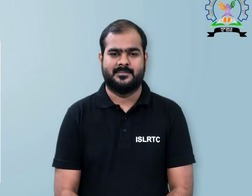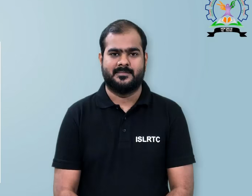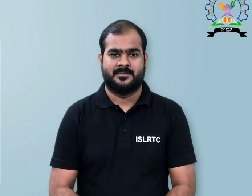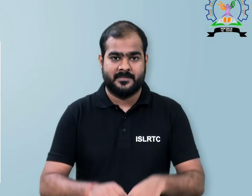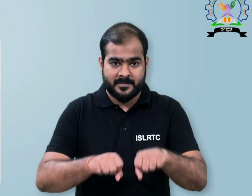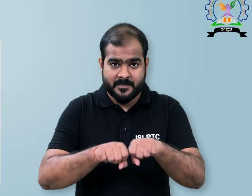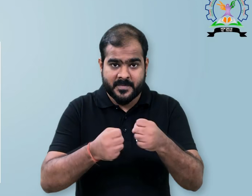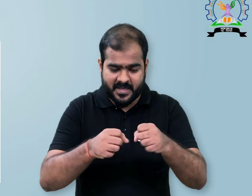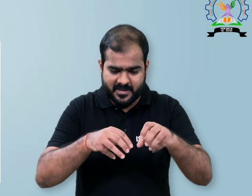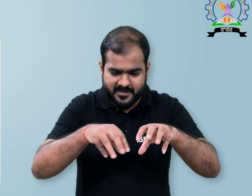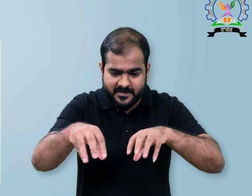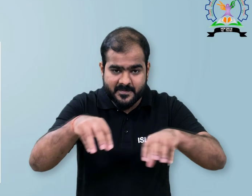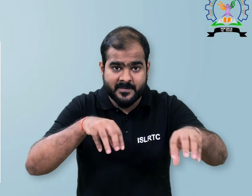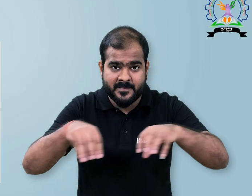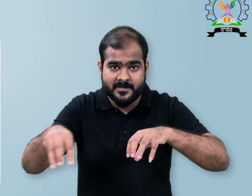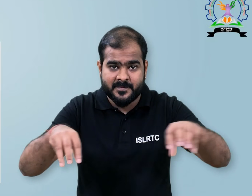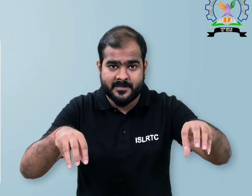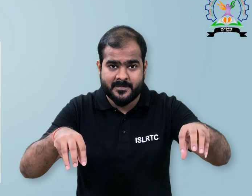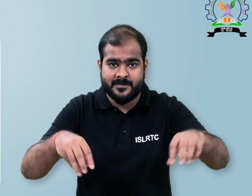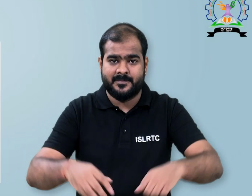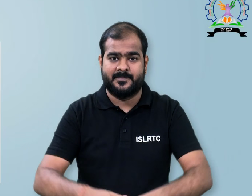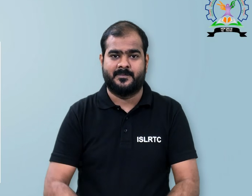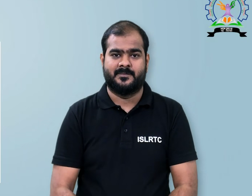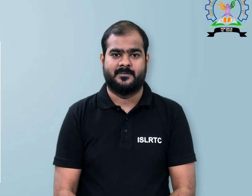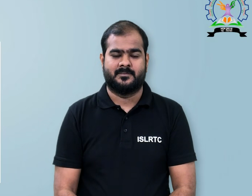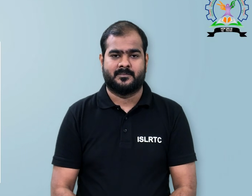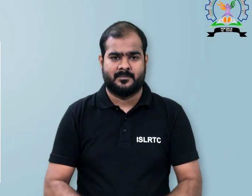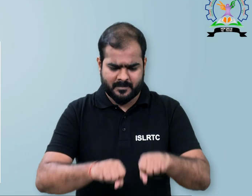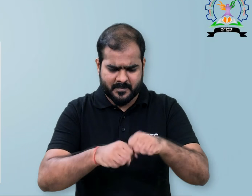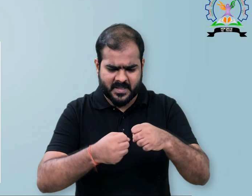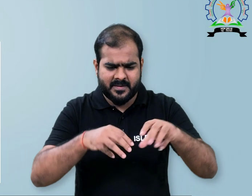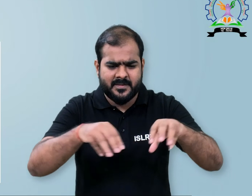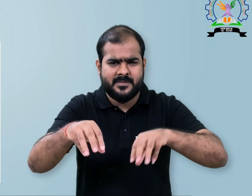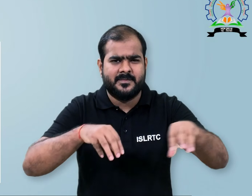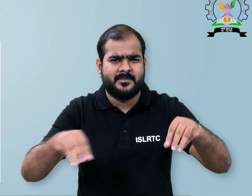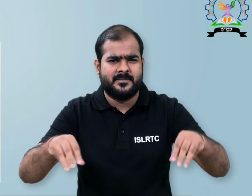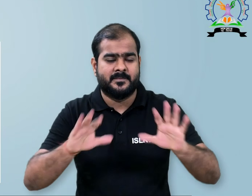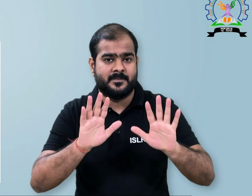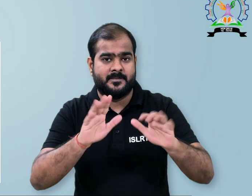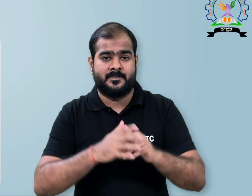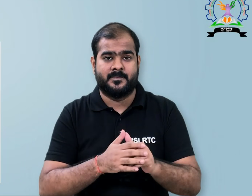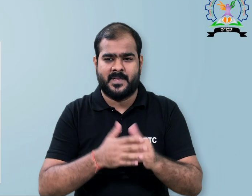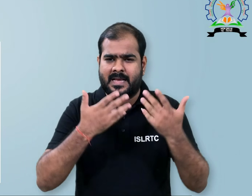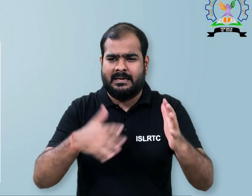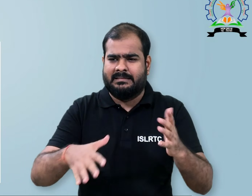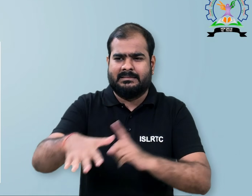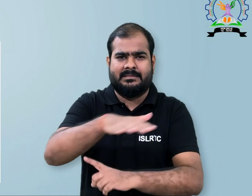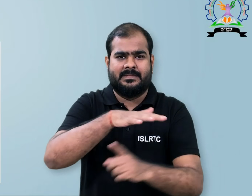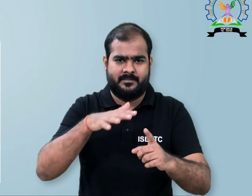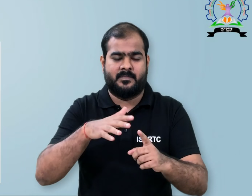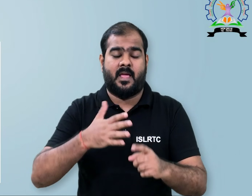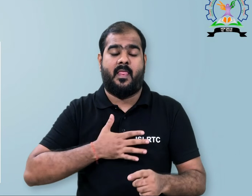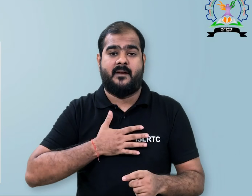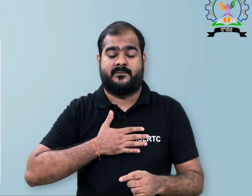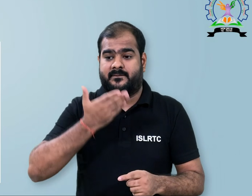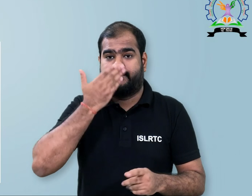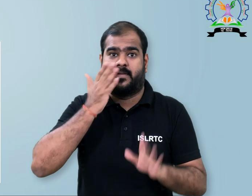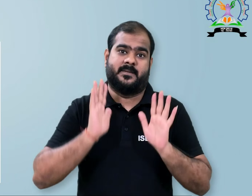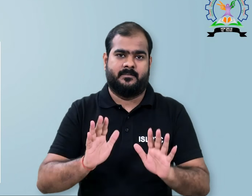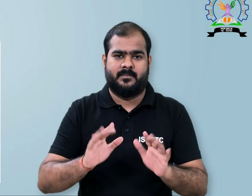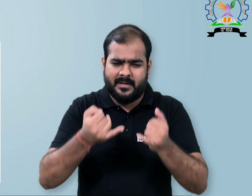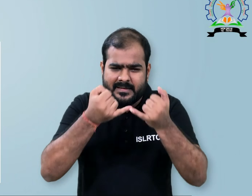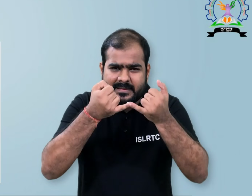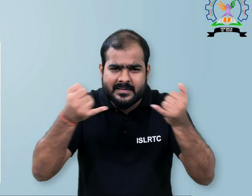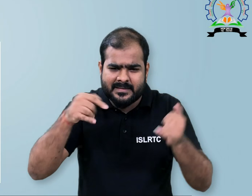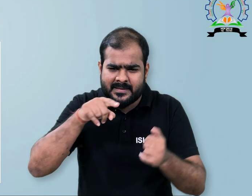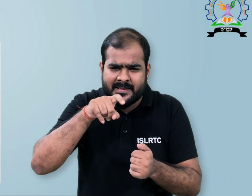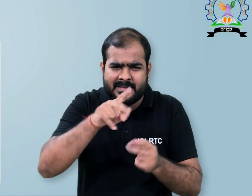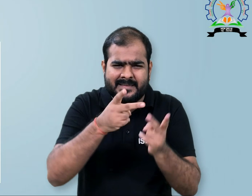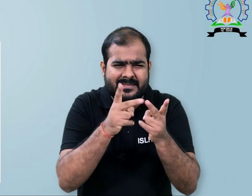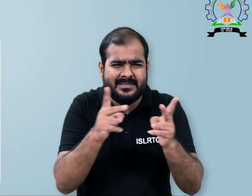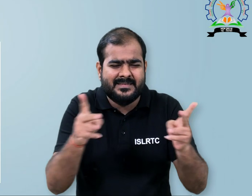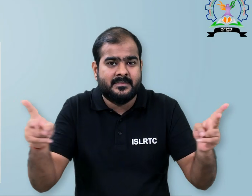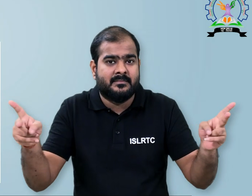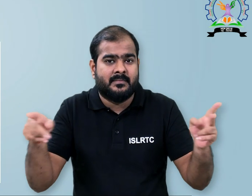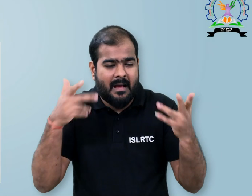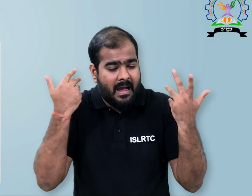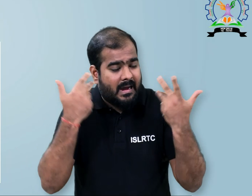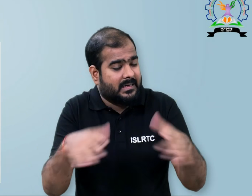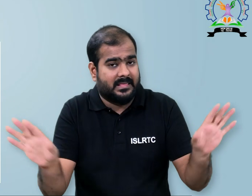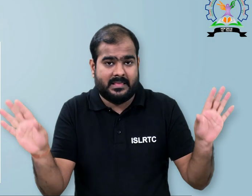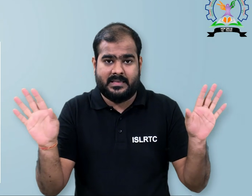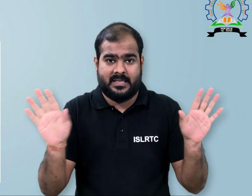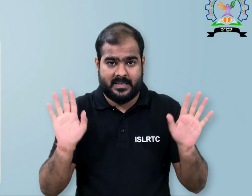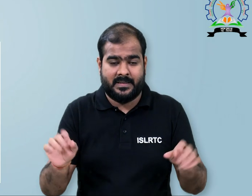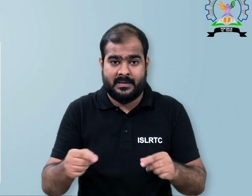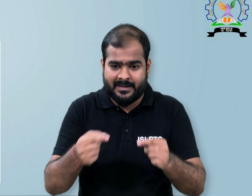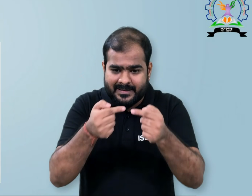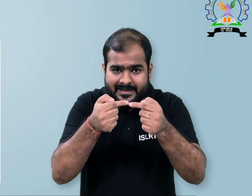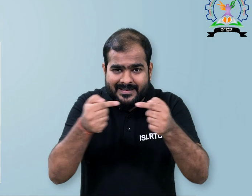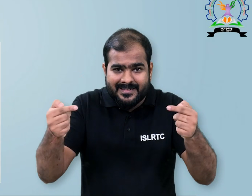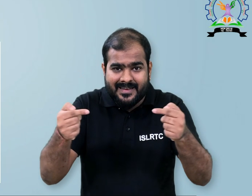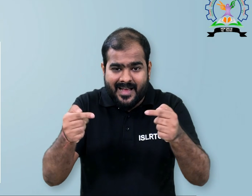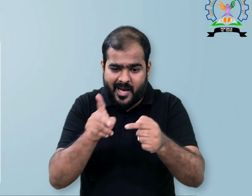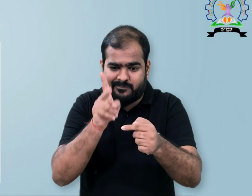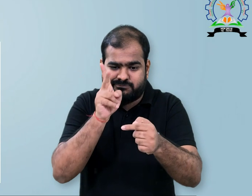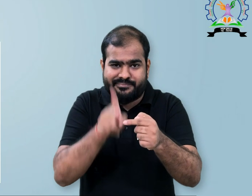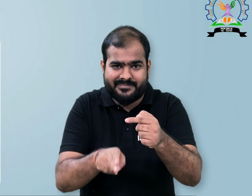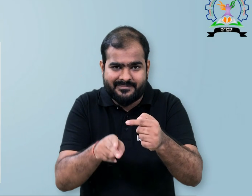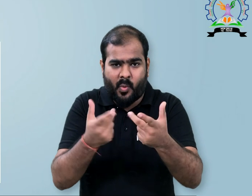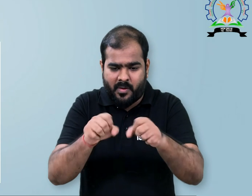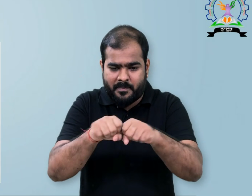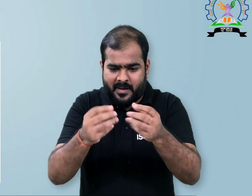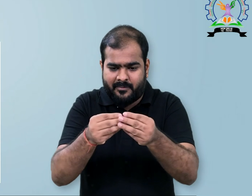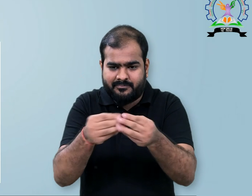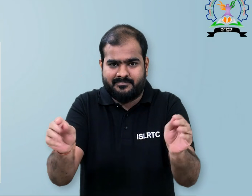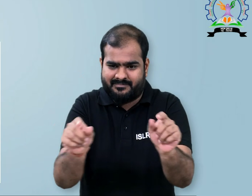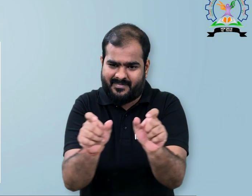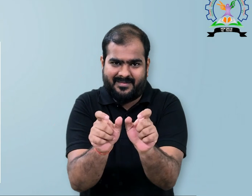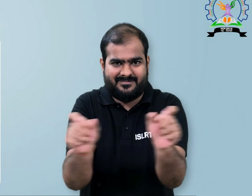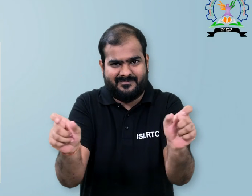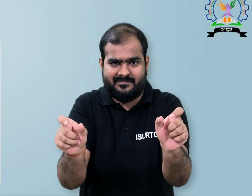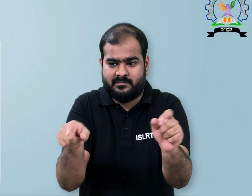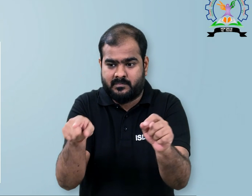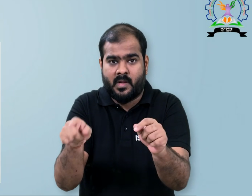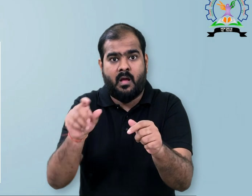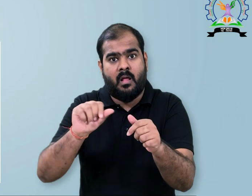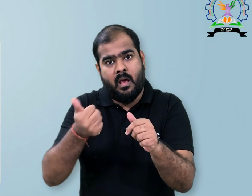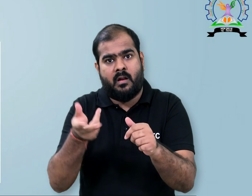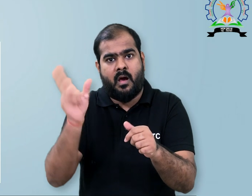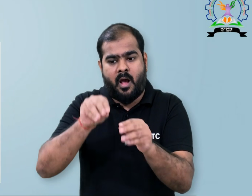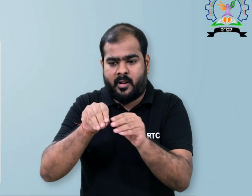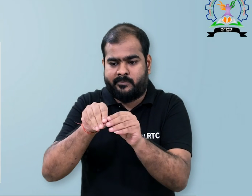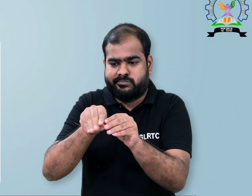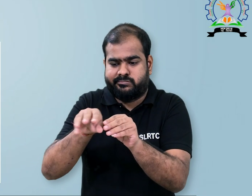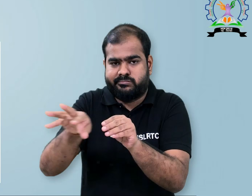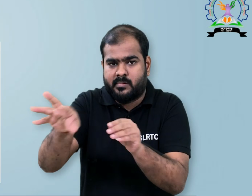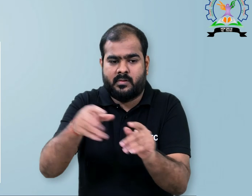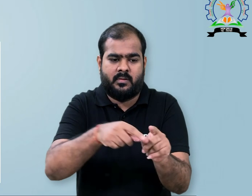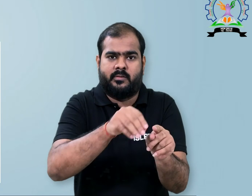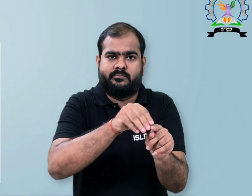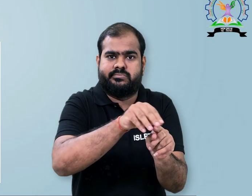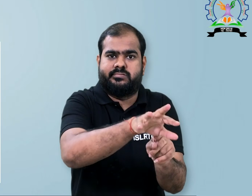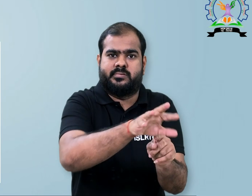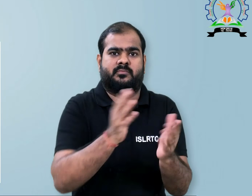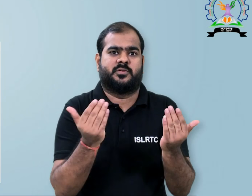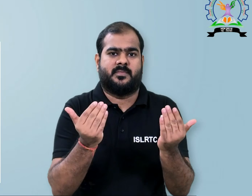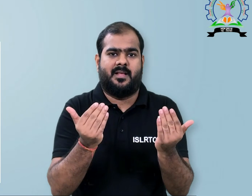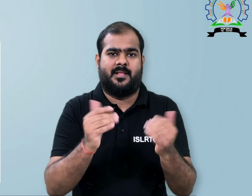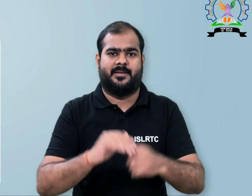Fragmentation Fragmentation is the process in which the body of the organism gets cut into smaller fragments. Each fragment gives rise to a new individual. This process isobserved in simpler organisms like spirogyra.